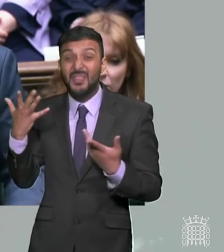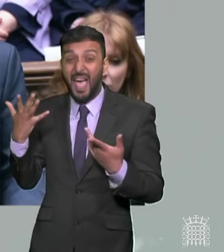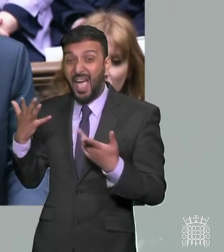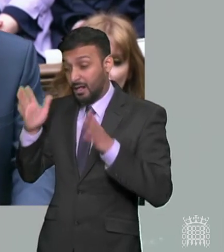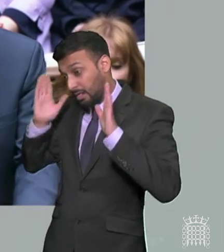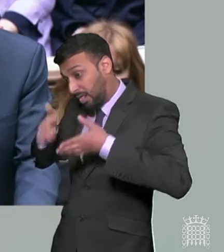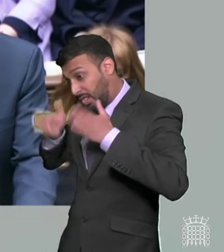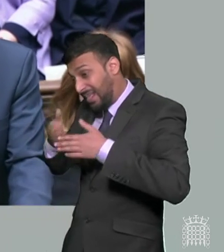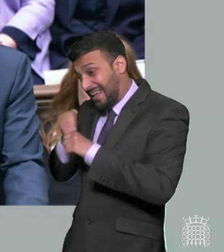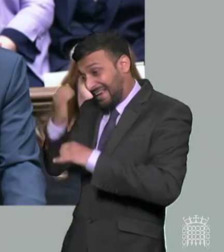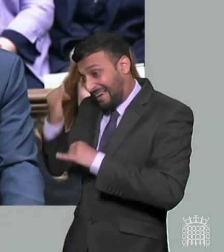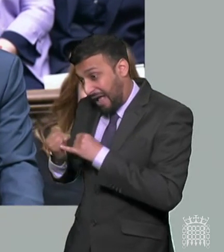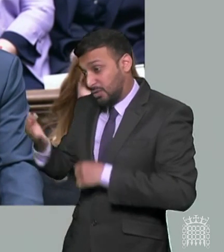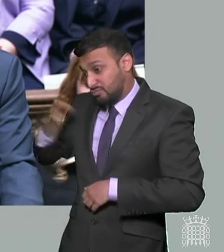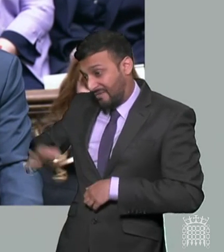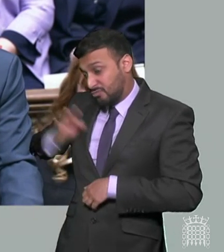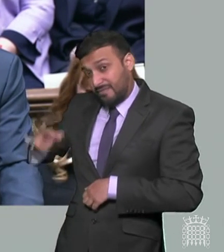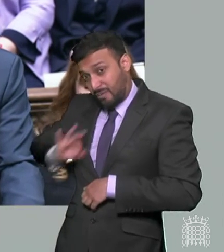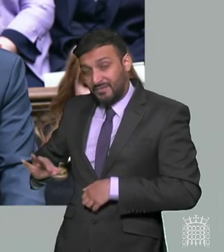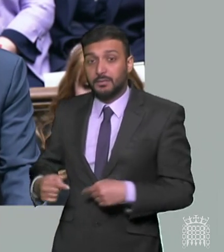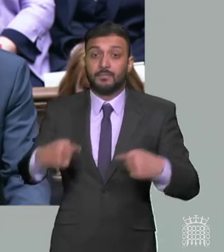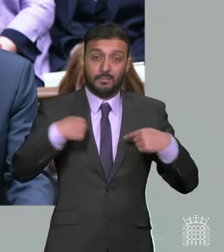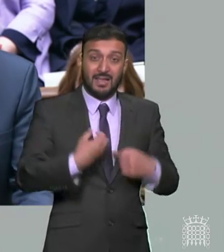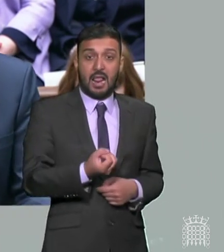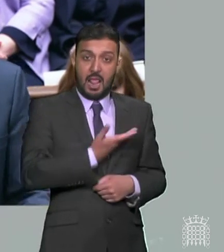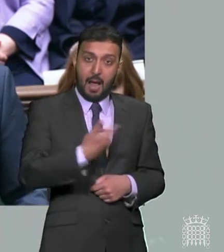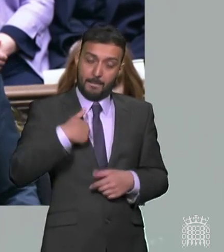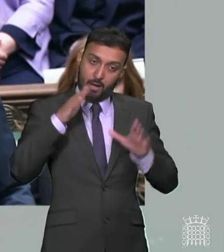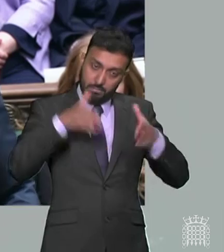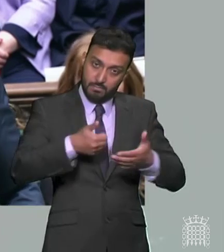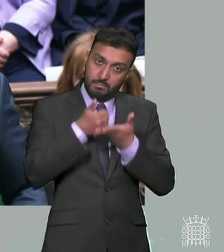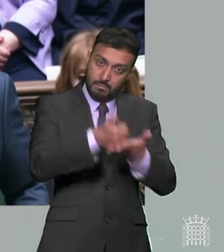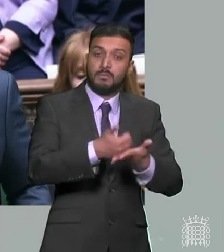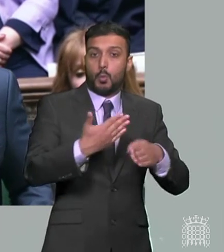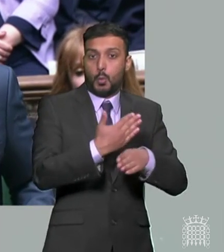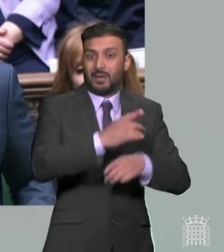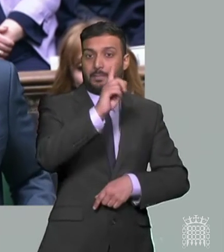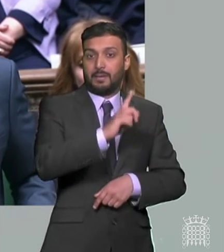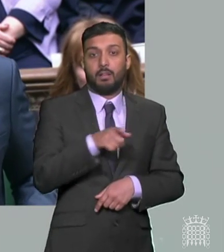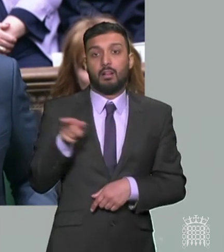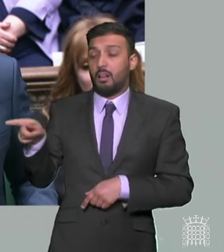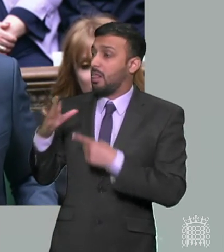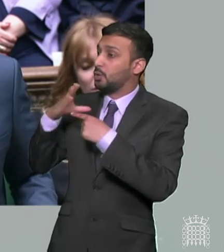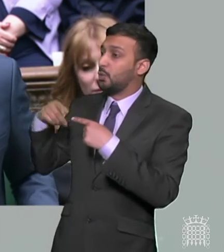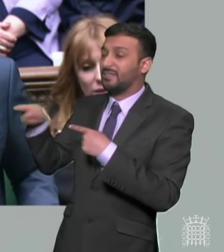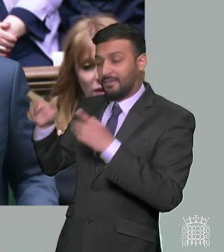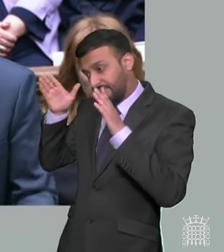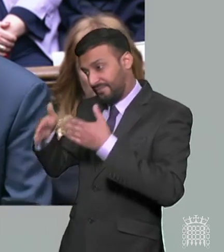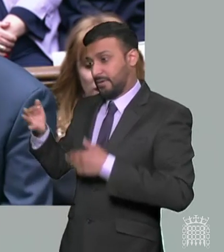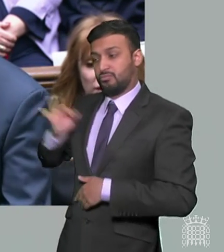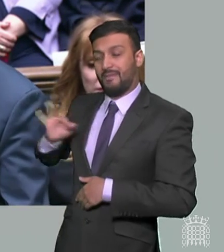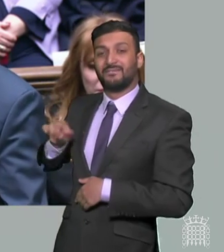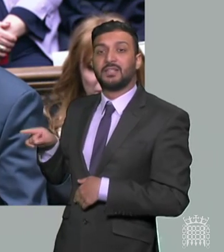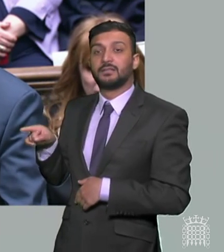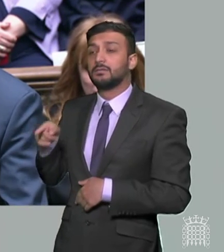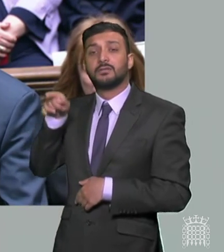This Tory Government have had their head in the sand throughout the cost of living crisis.